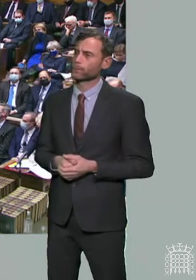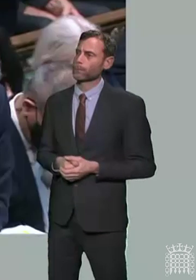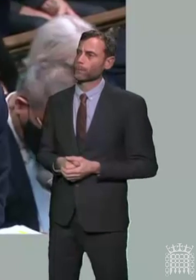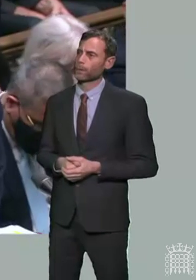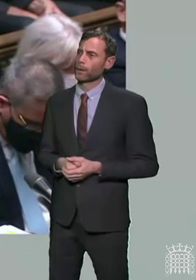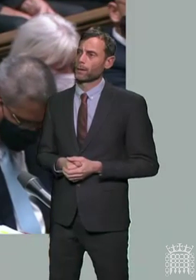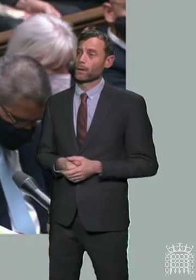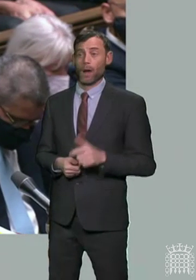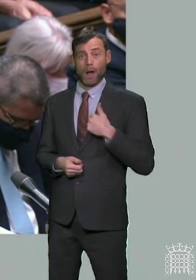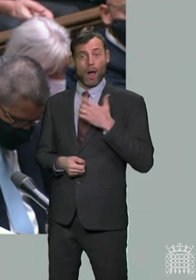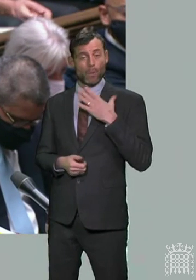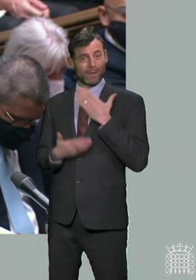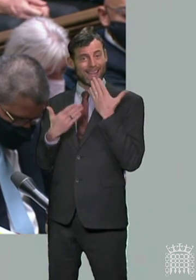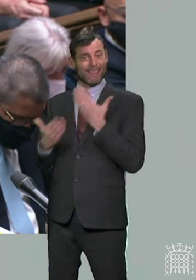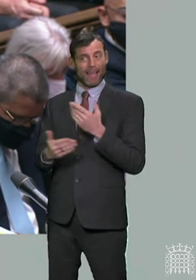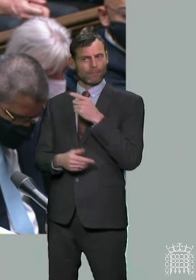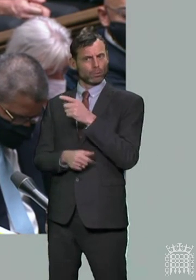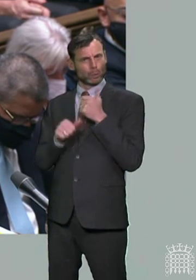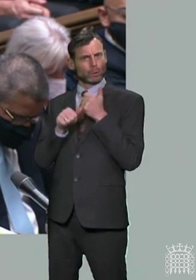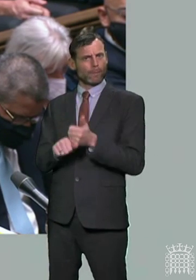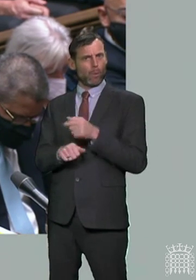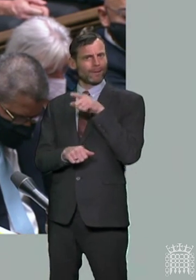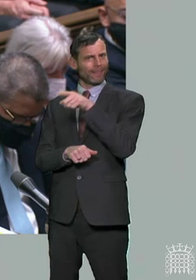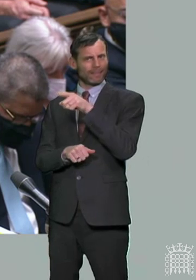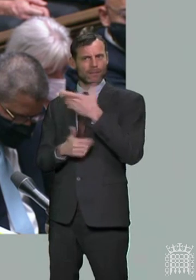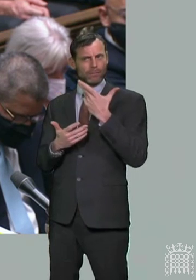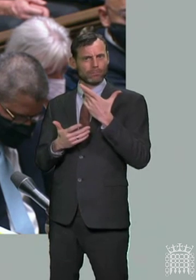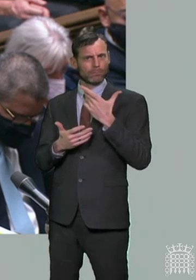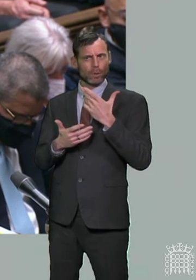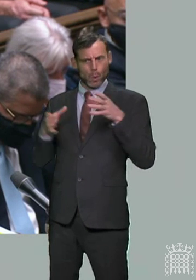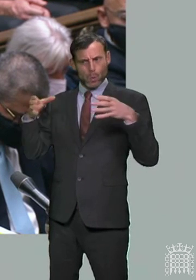I will certainly do what I can to support it, although of course, as my hon.